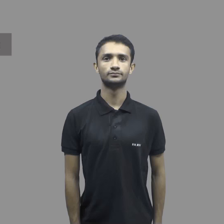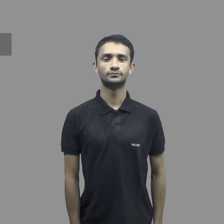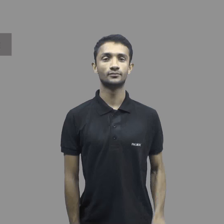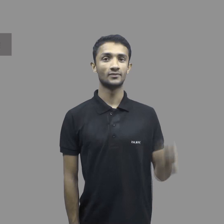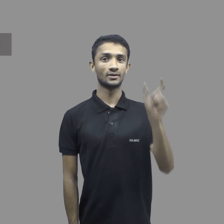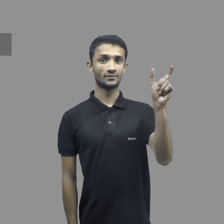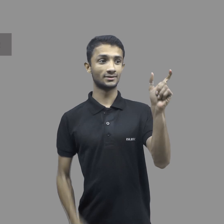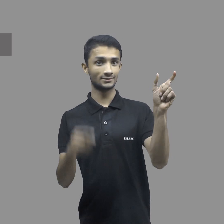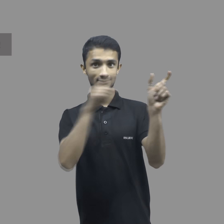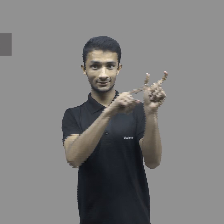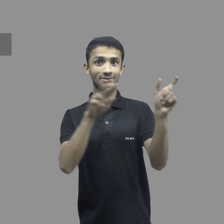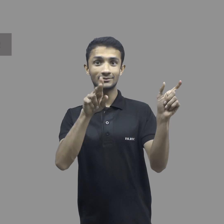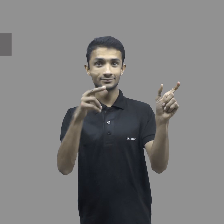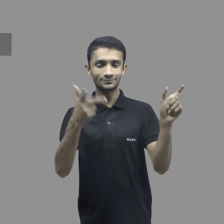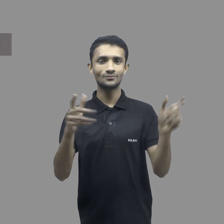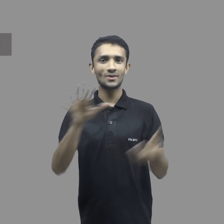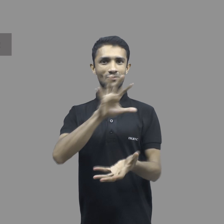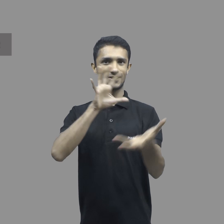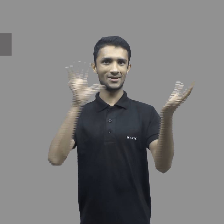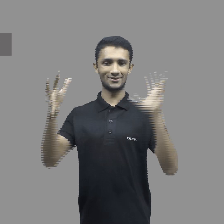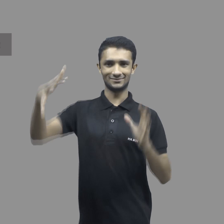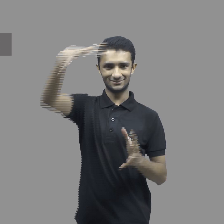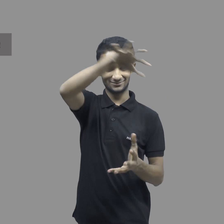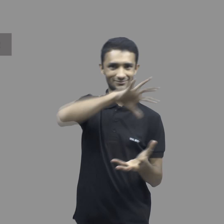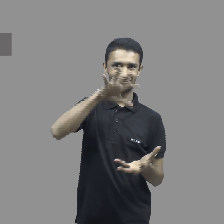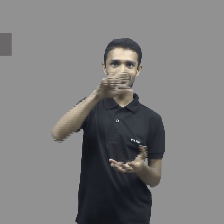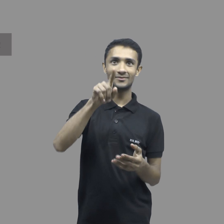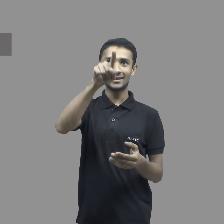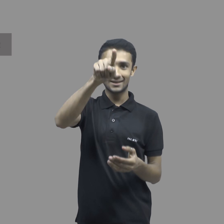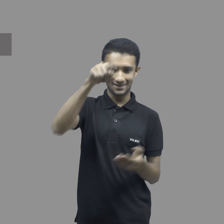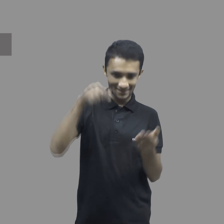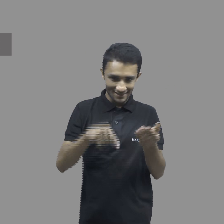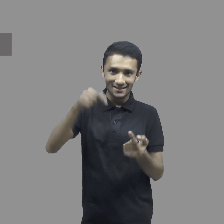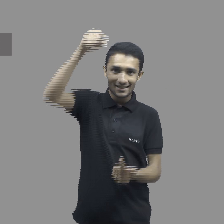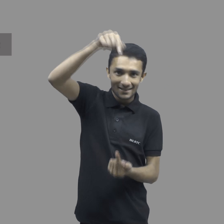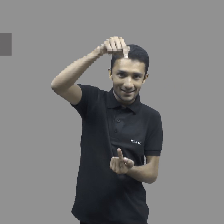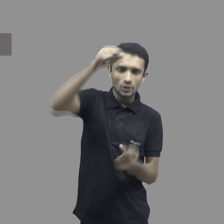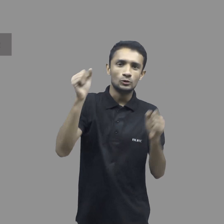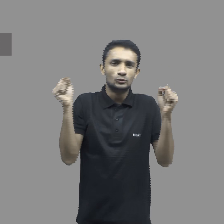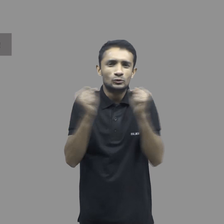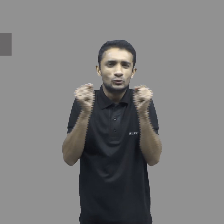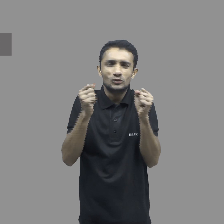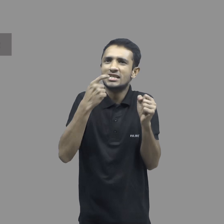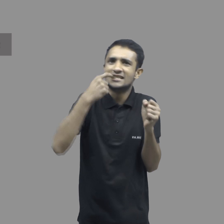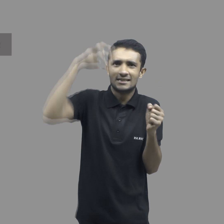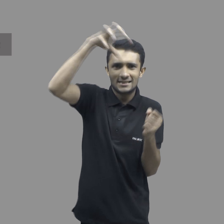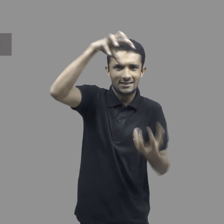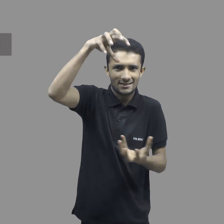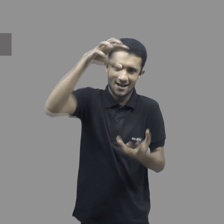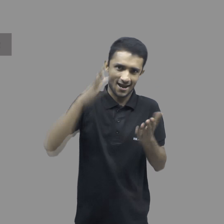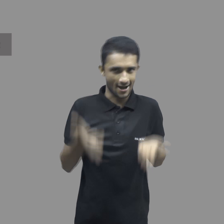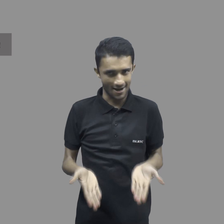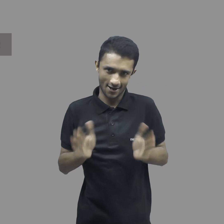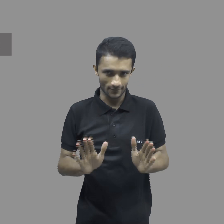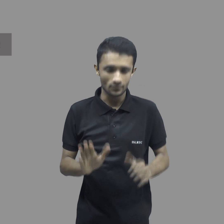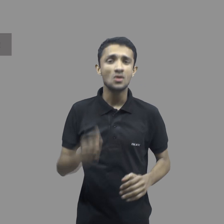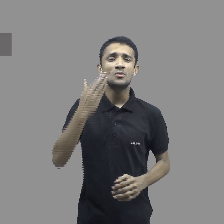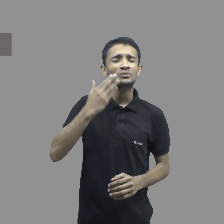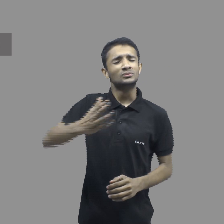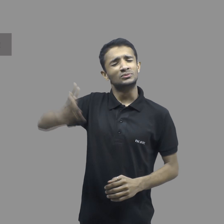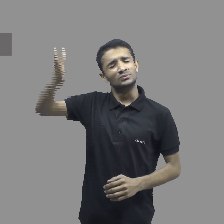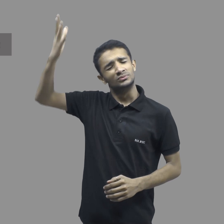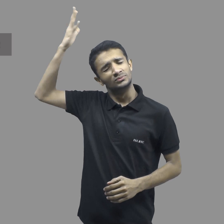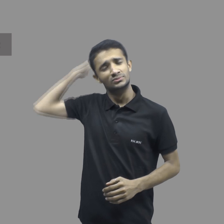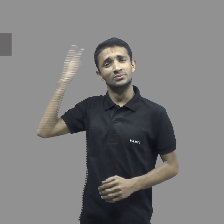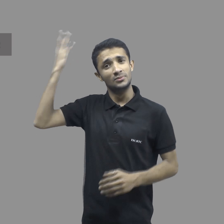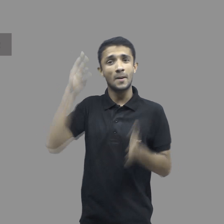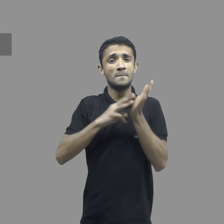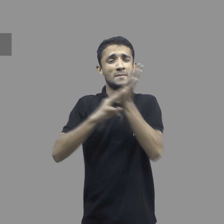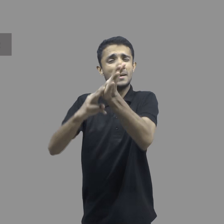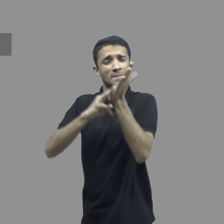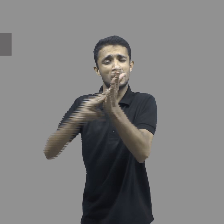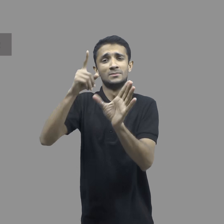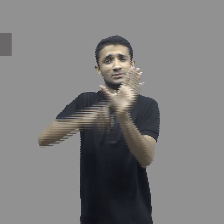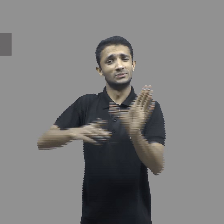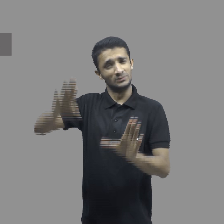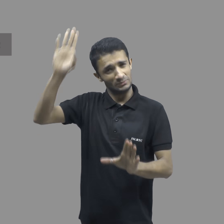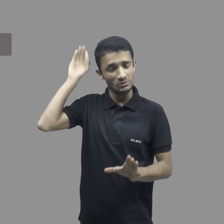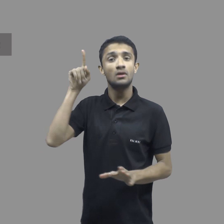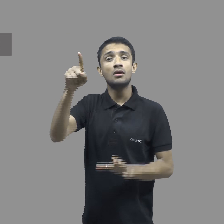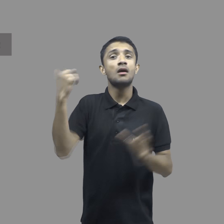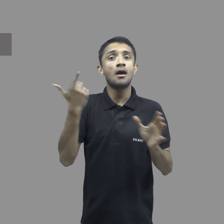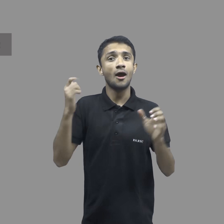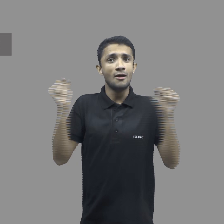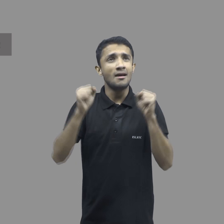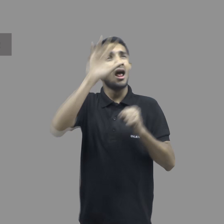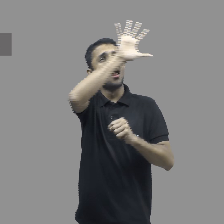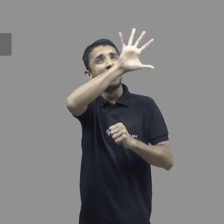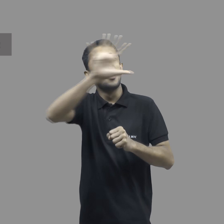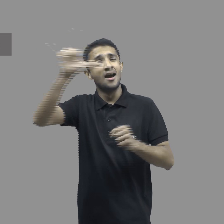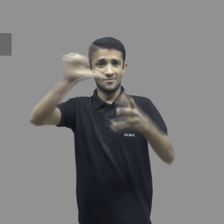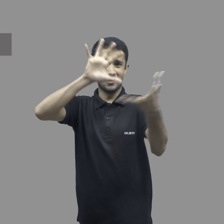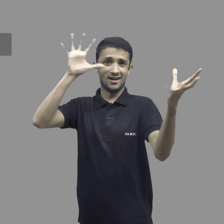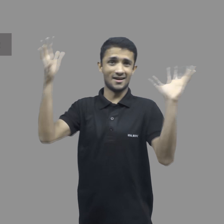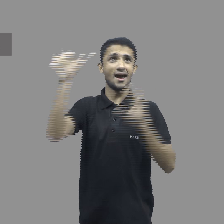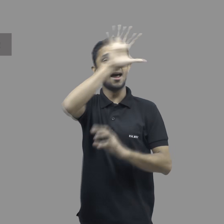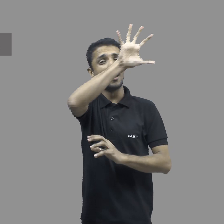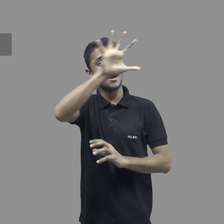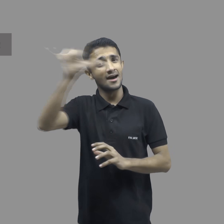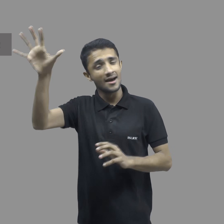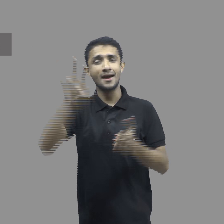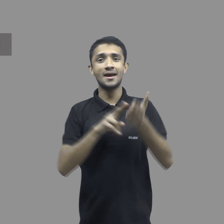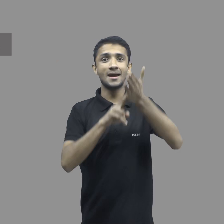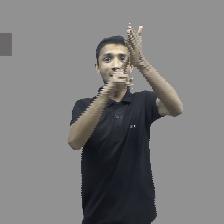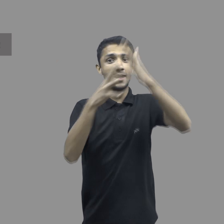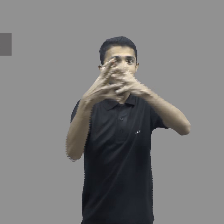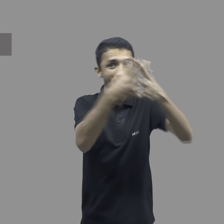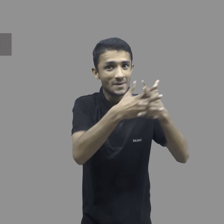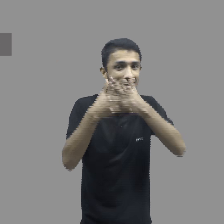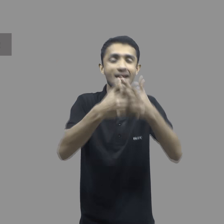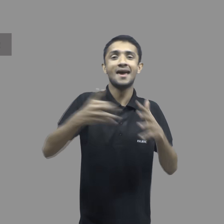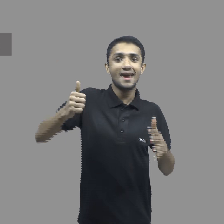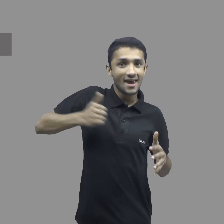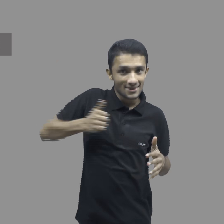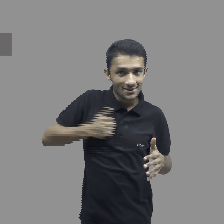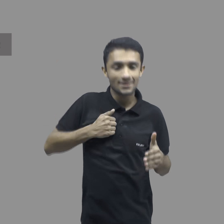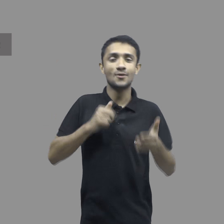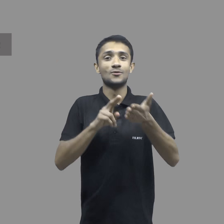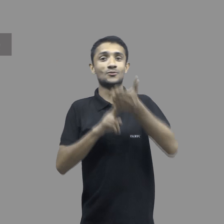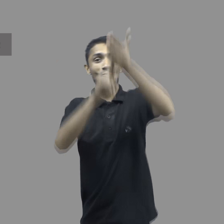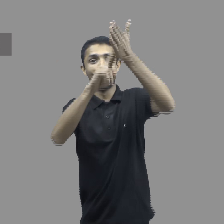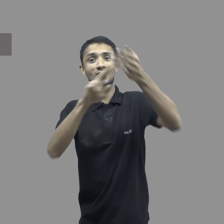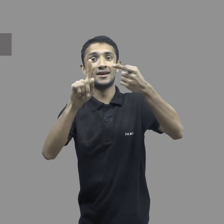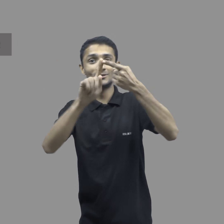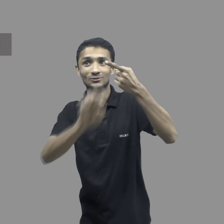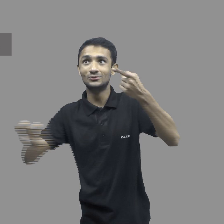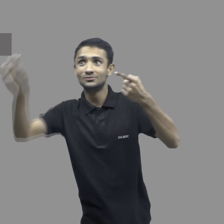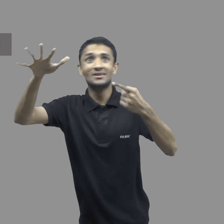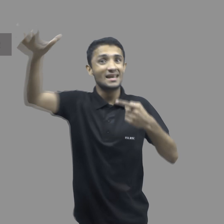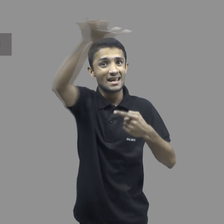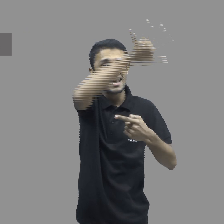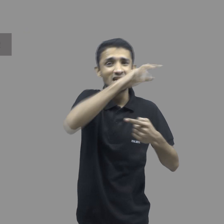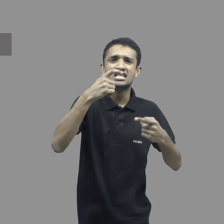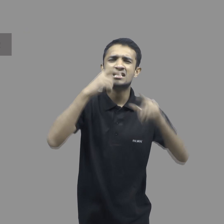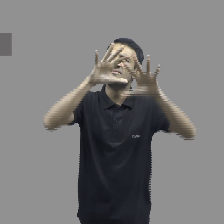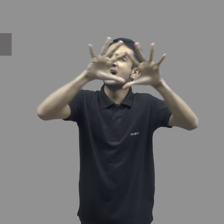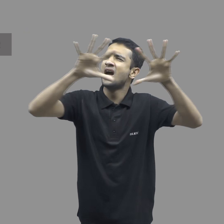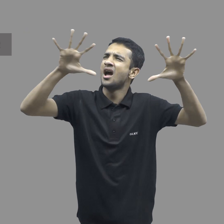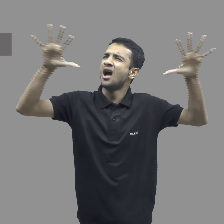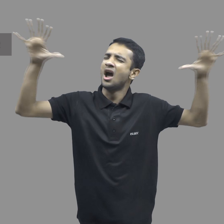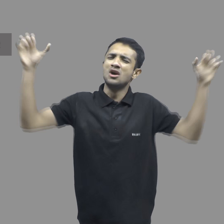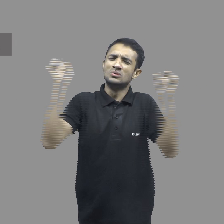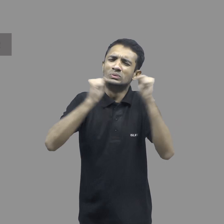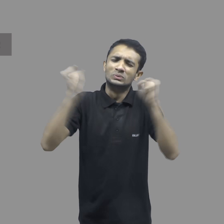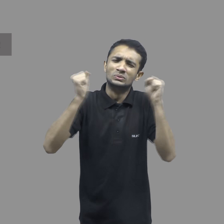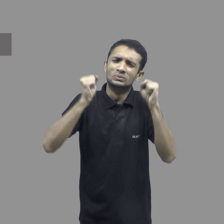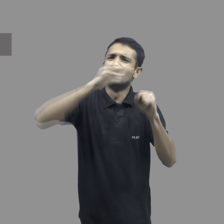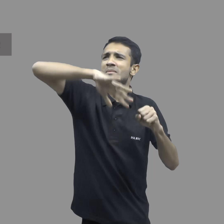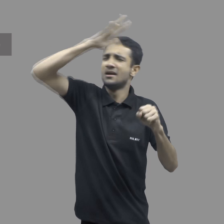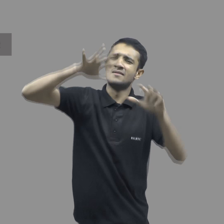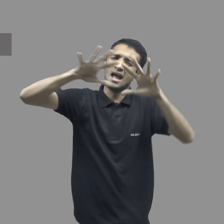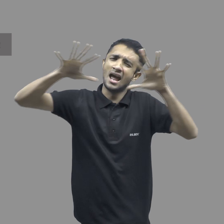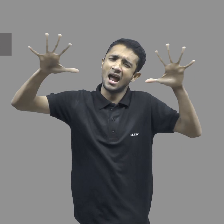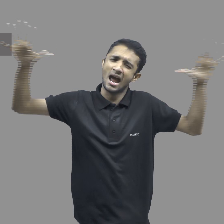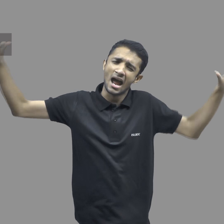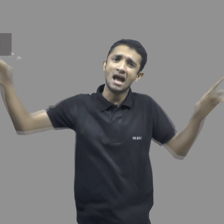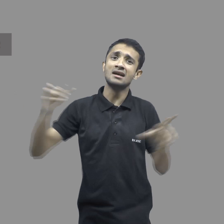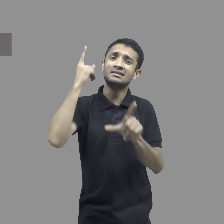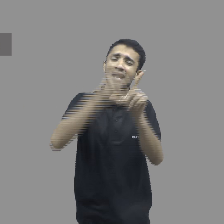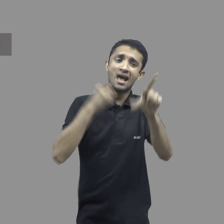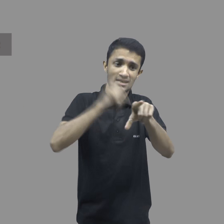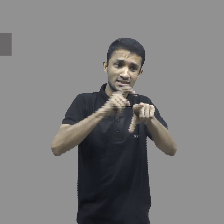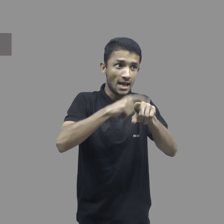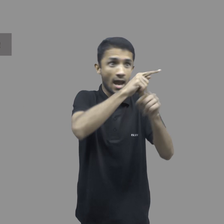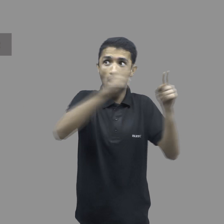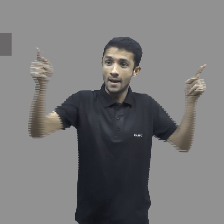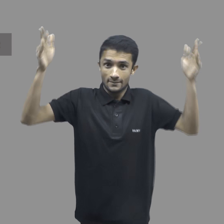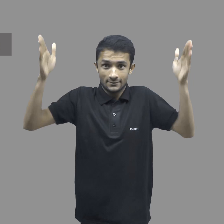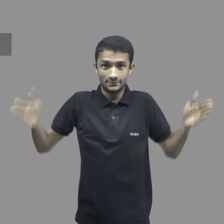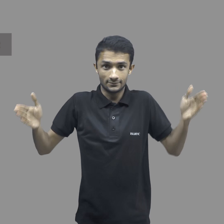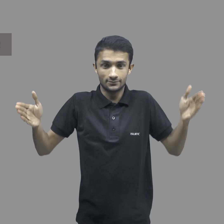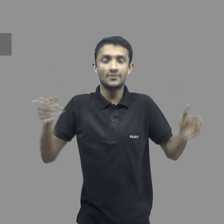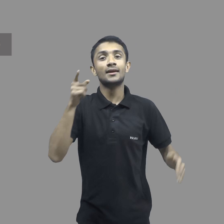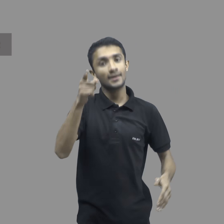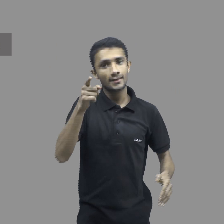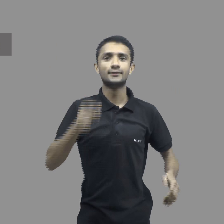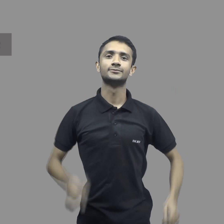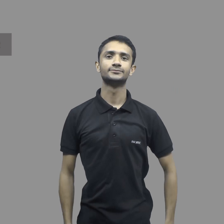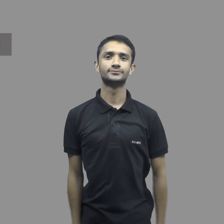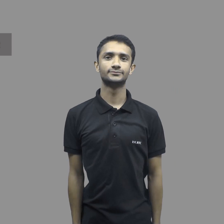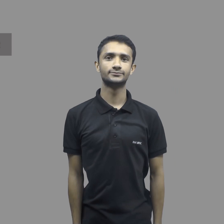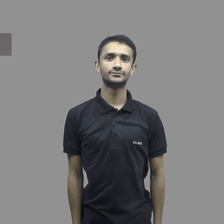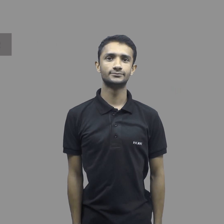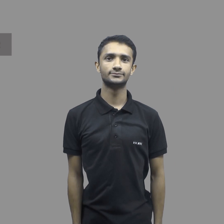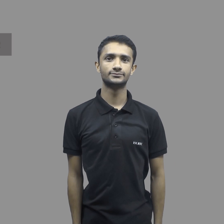Ice Age